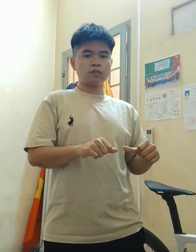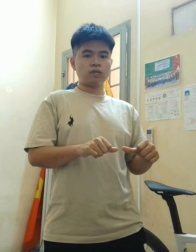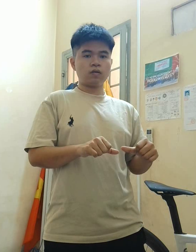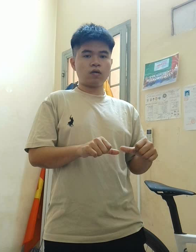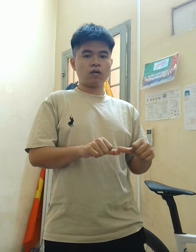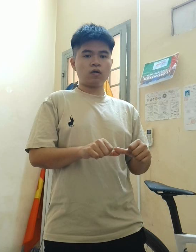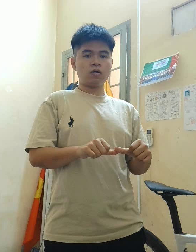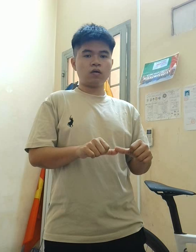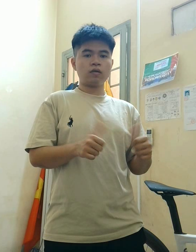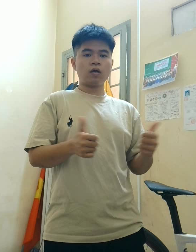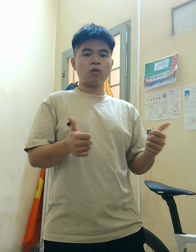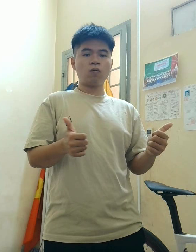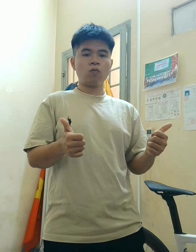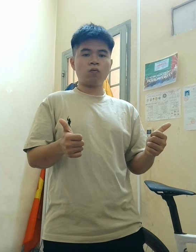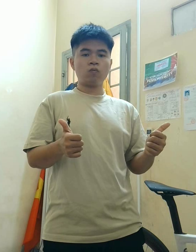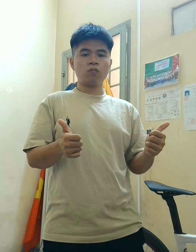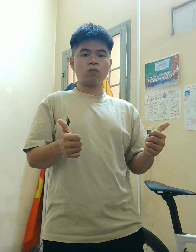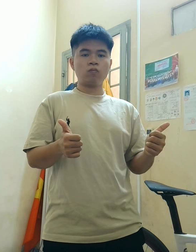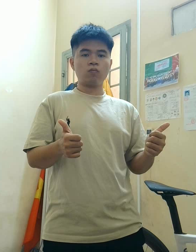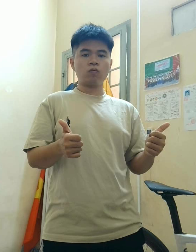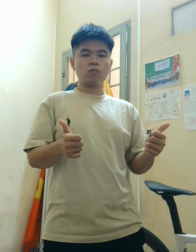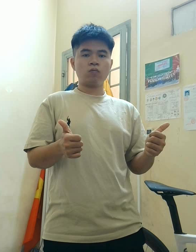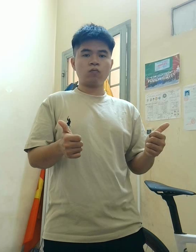o dau